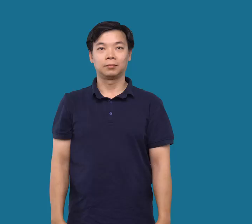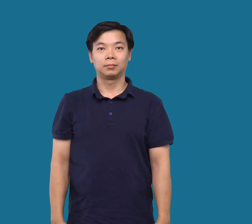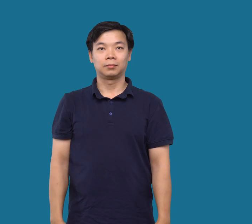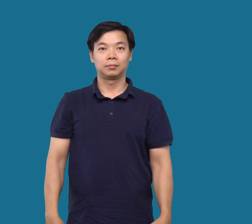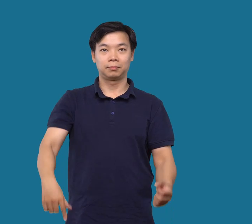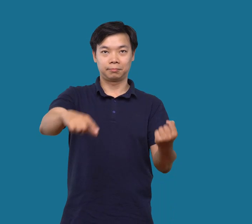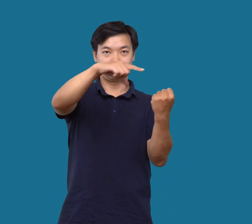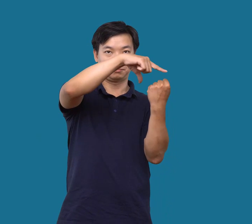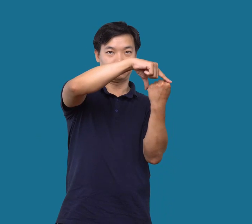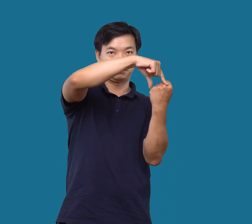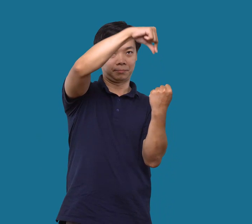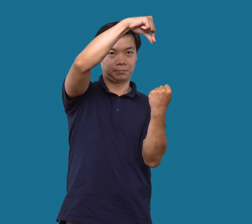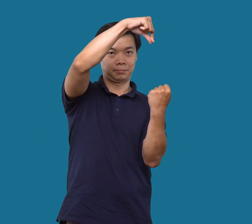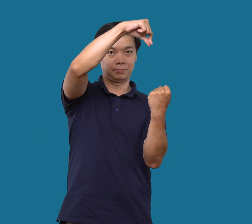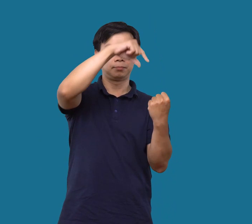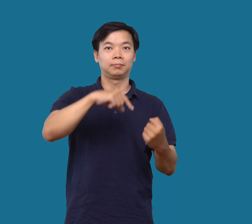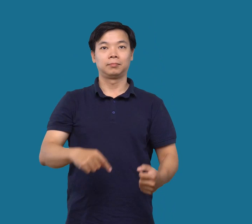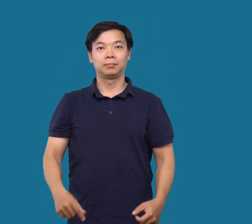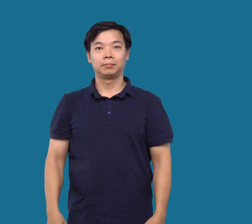ngọn cây